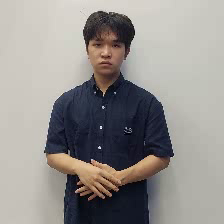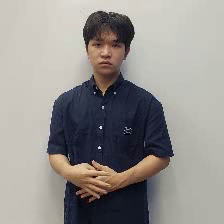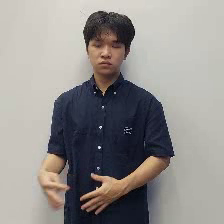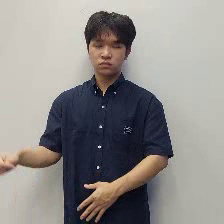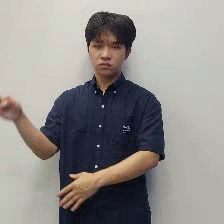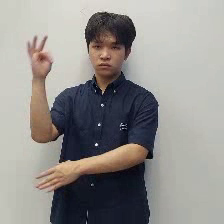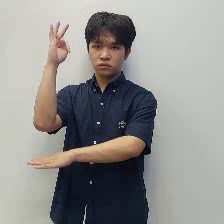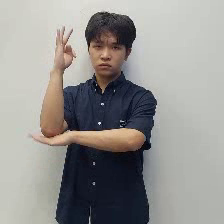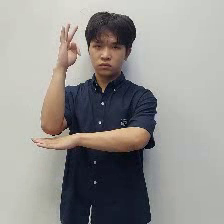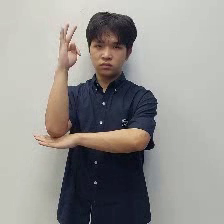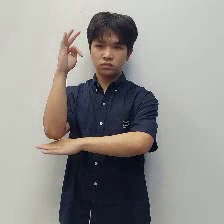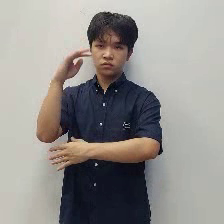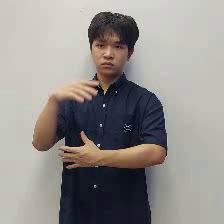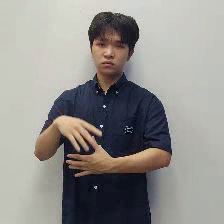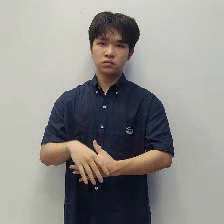Trưa